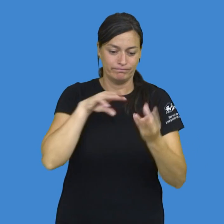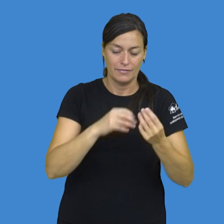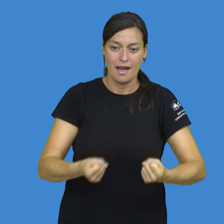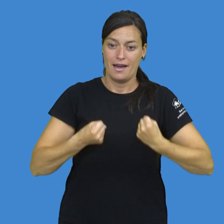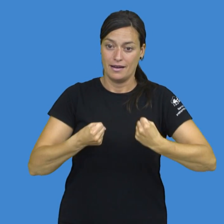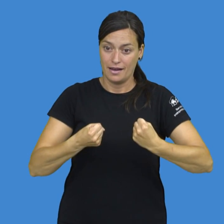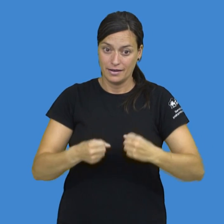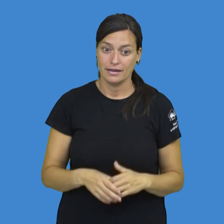fuerte